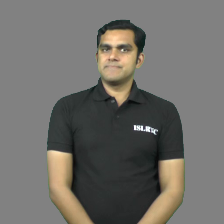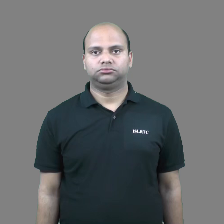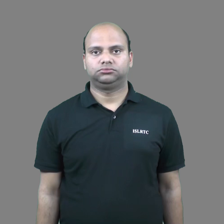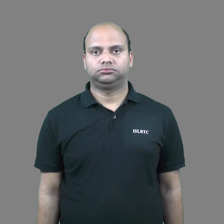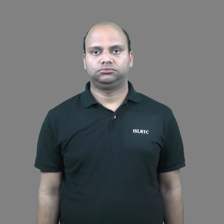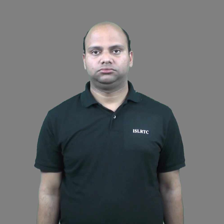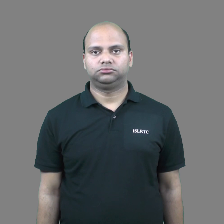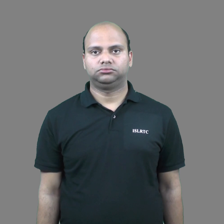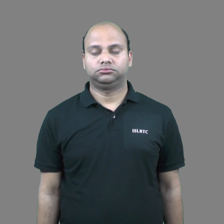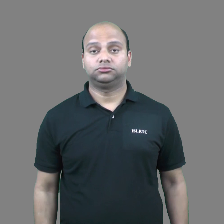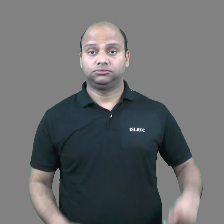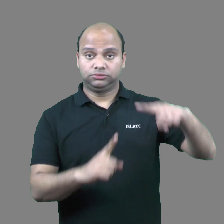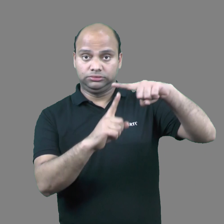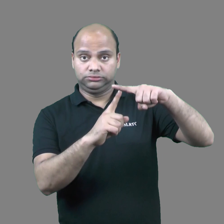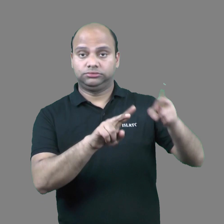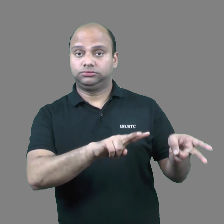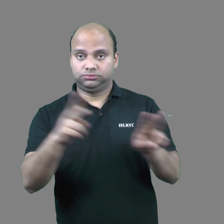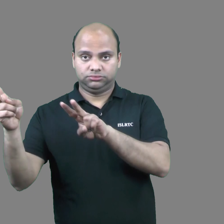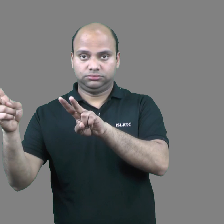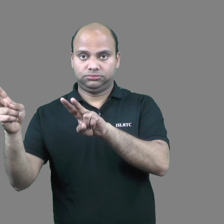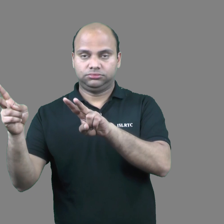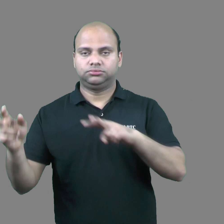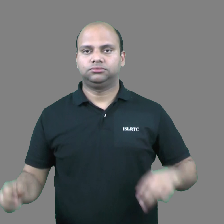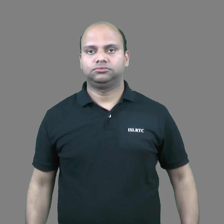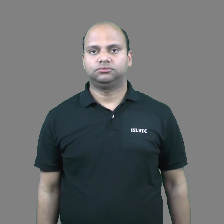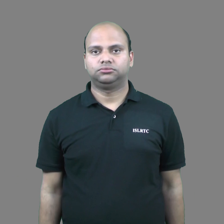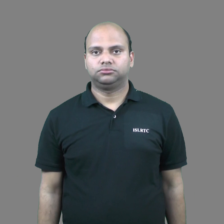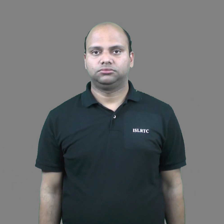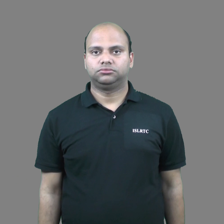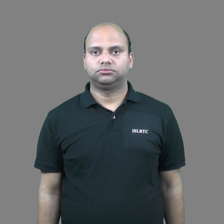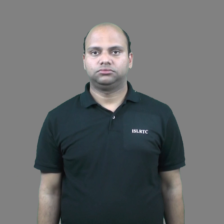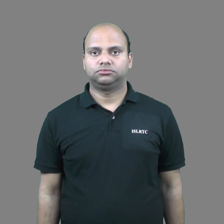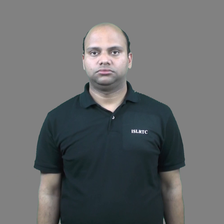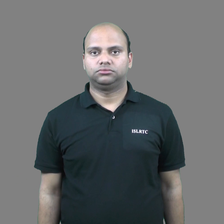Transfer (Money)